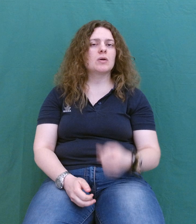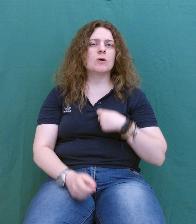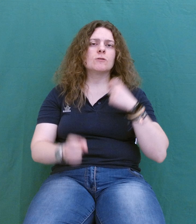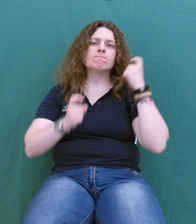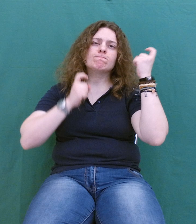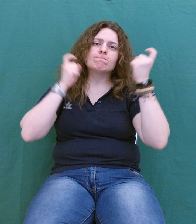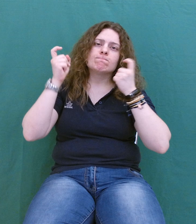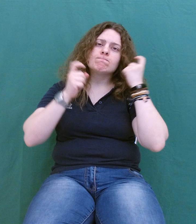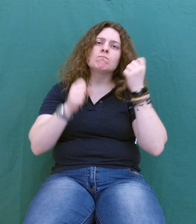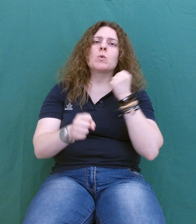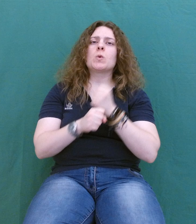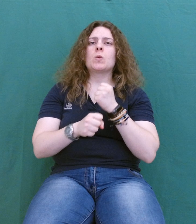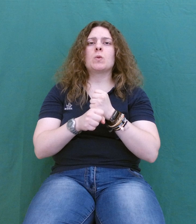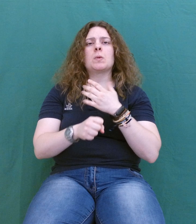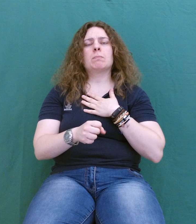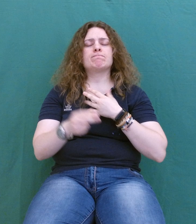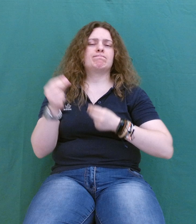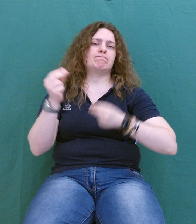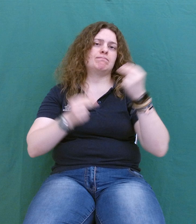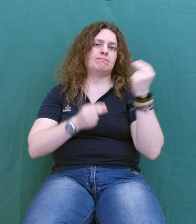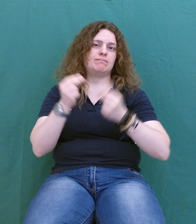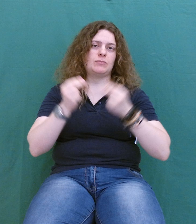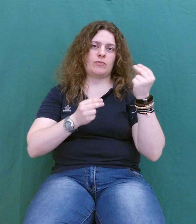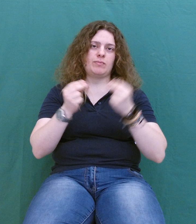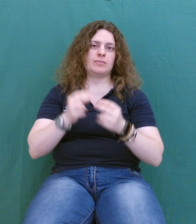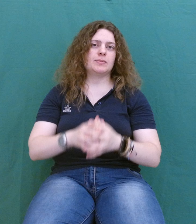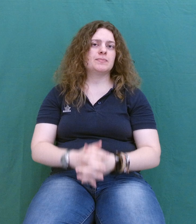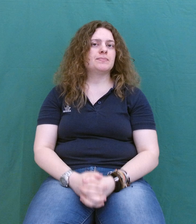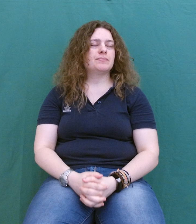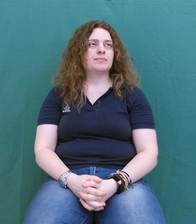ΕΓΩ ΣΚΕΦΤΟΜΑΙ ΔΟΥΛΕΙΑ ΜΟΥ ΠΡΟΒΛΗΜΑΤΑ